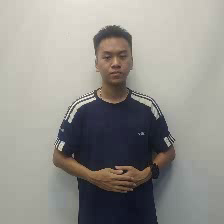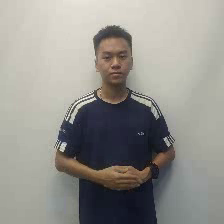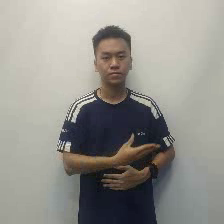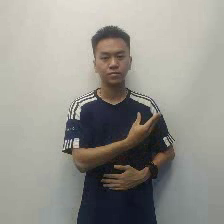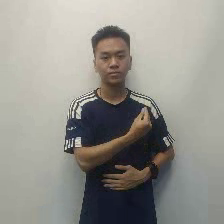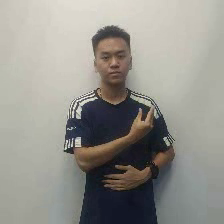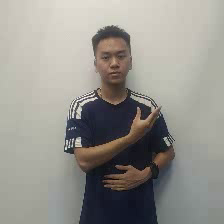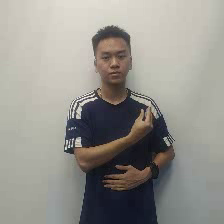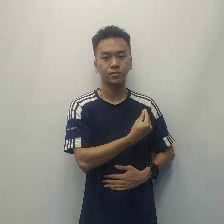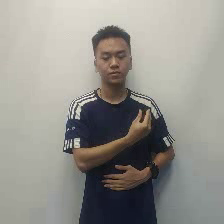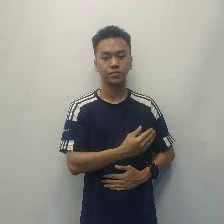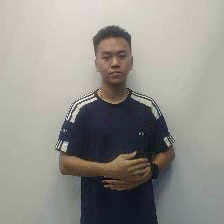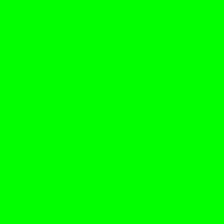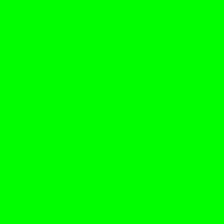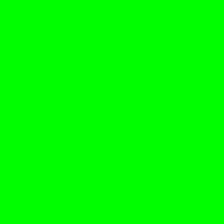Xúc động